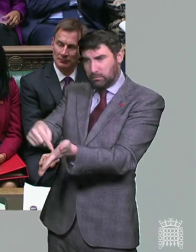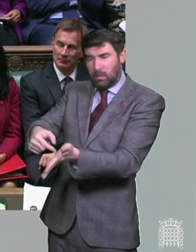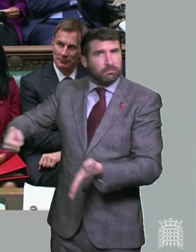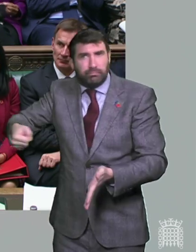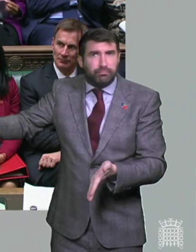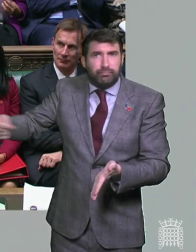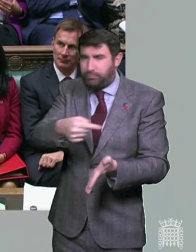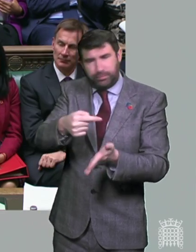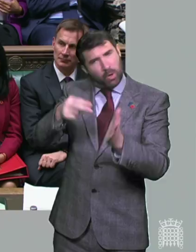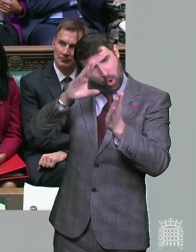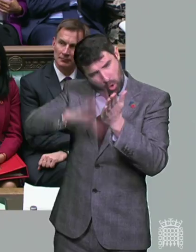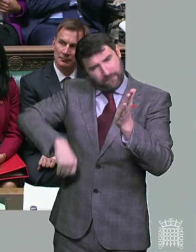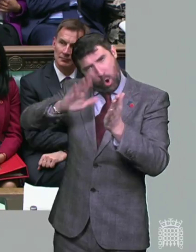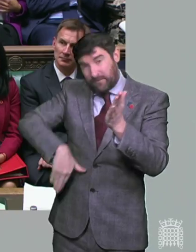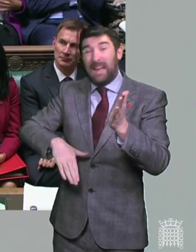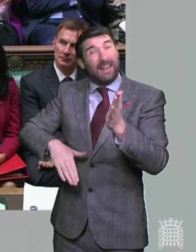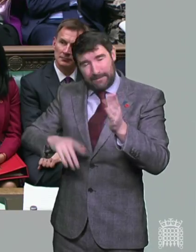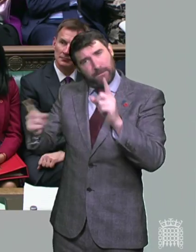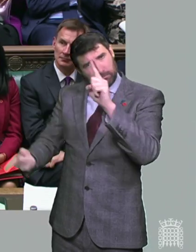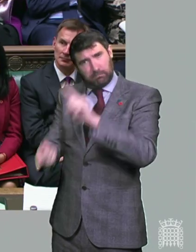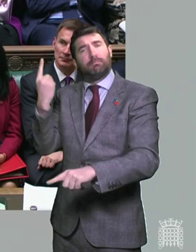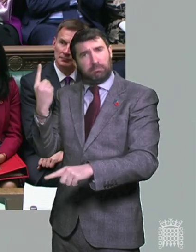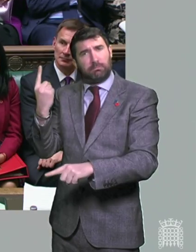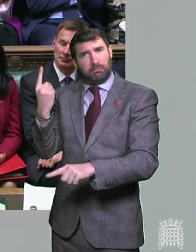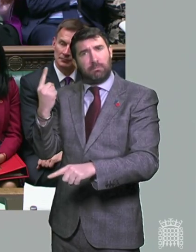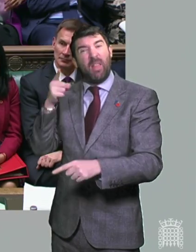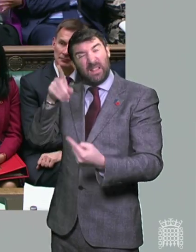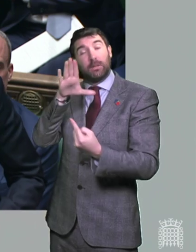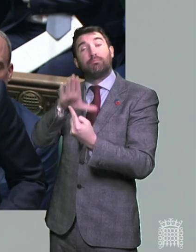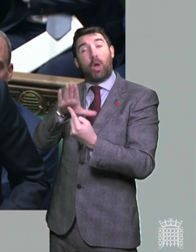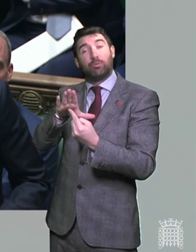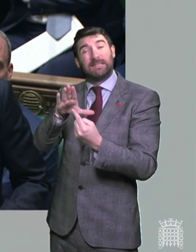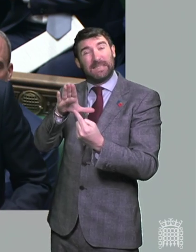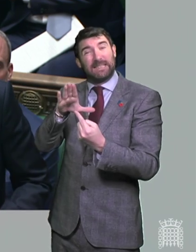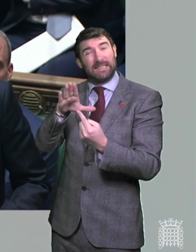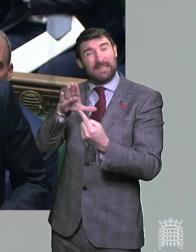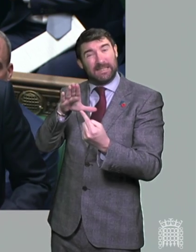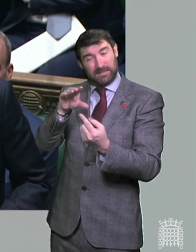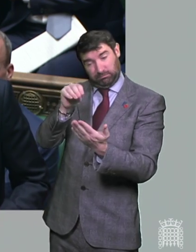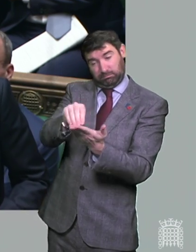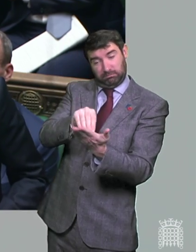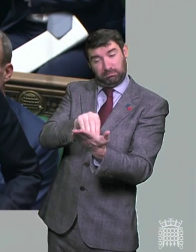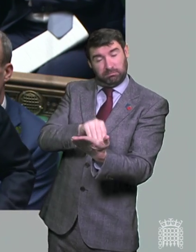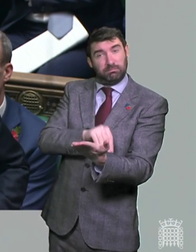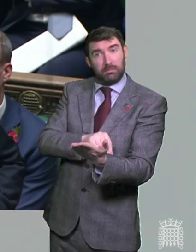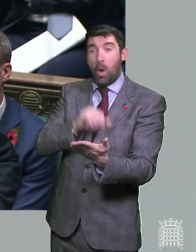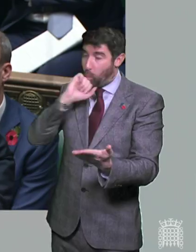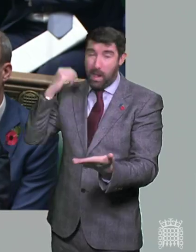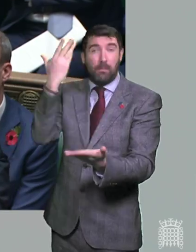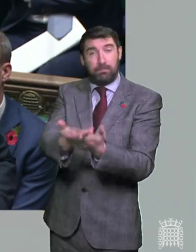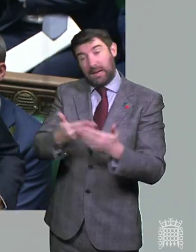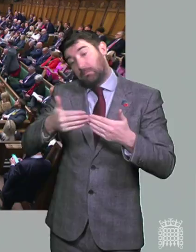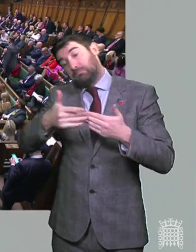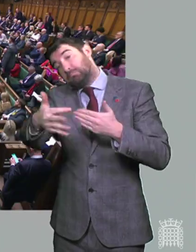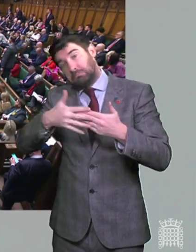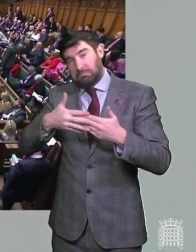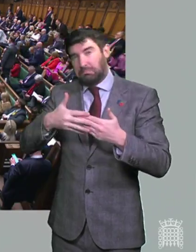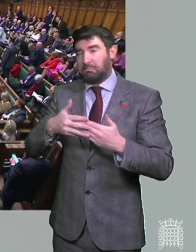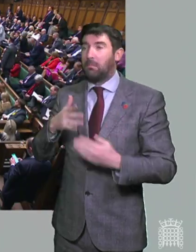Assisting illegal immigration is listed as a priority offence in the Bill, which we look forward to bringing back to the House in due course.